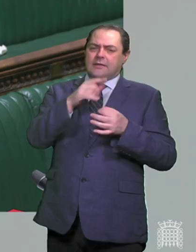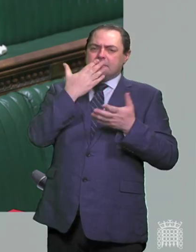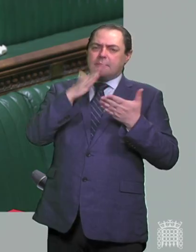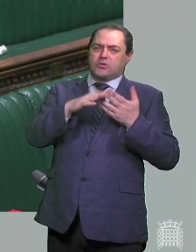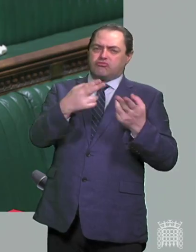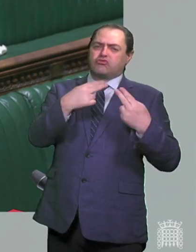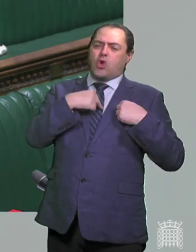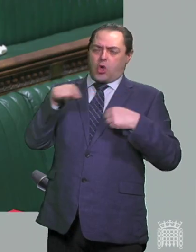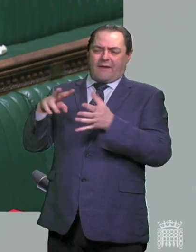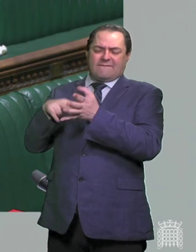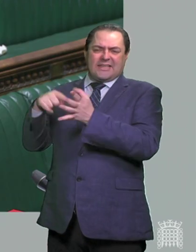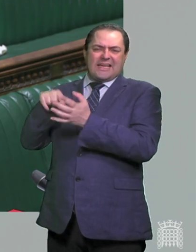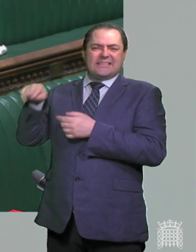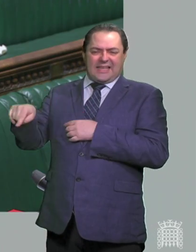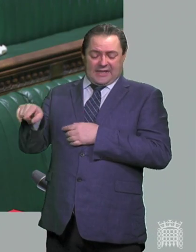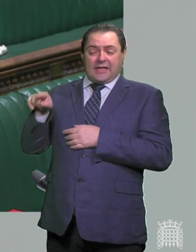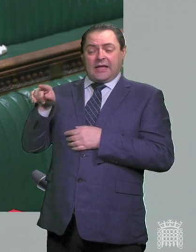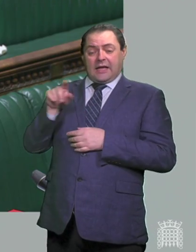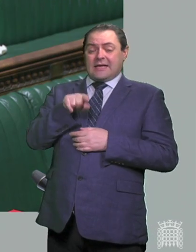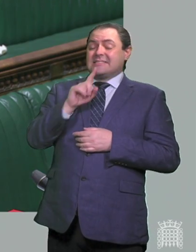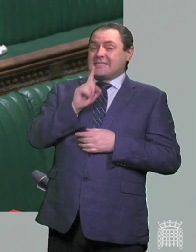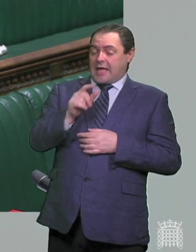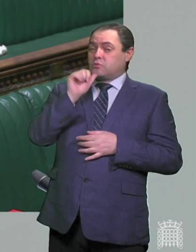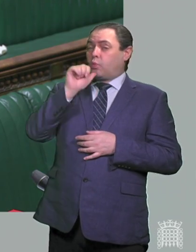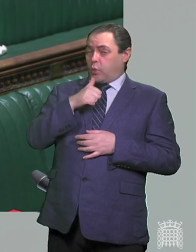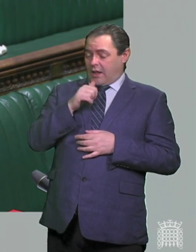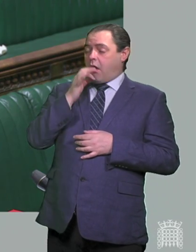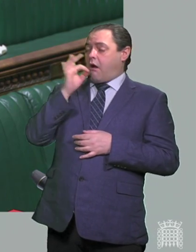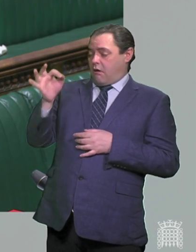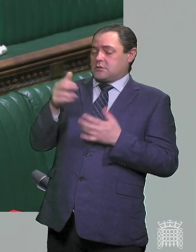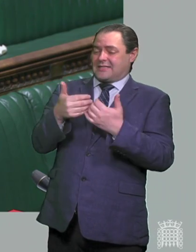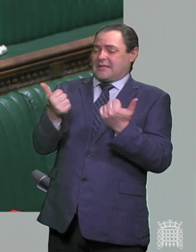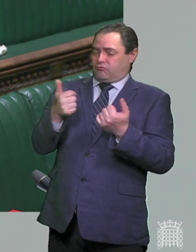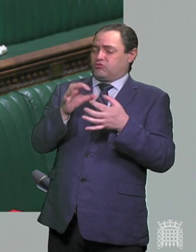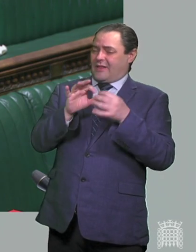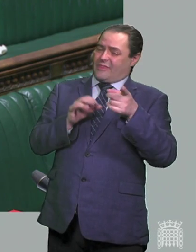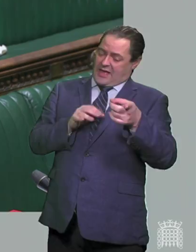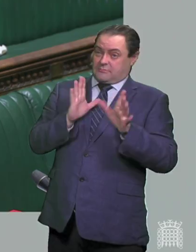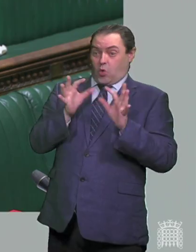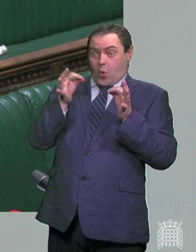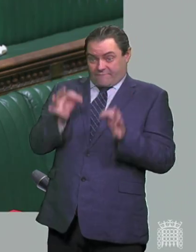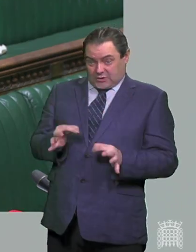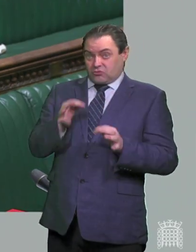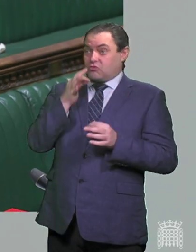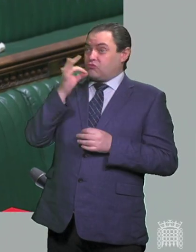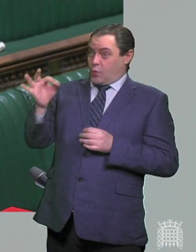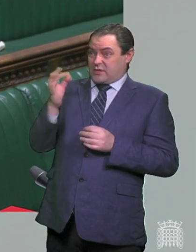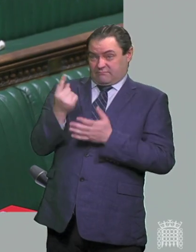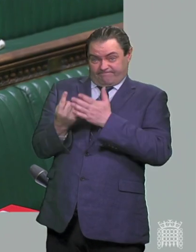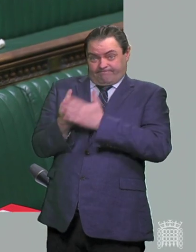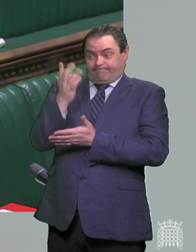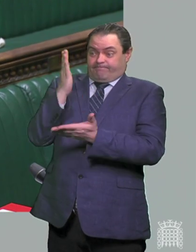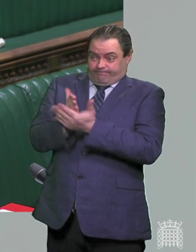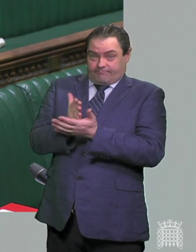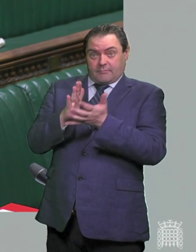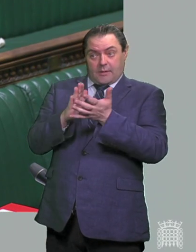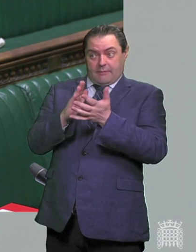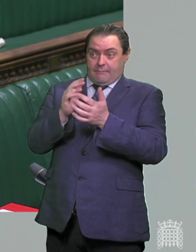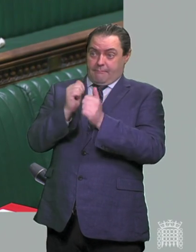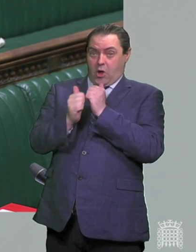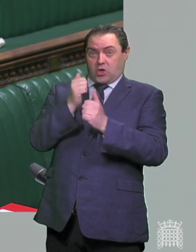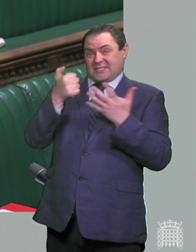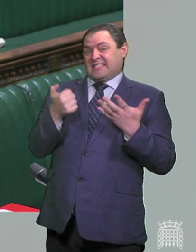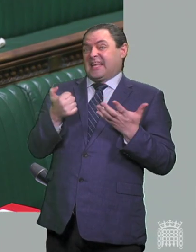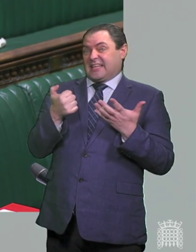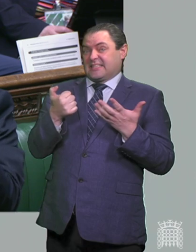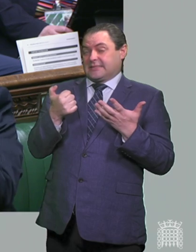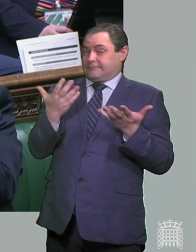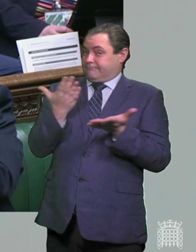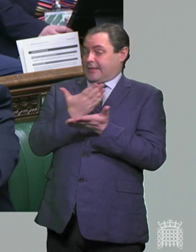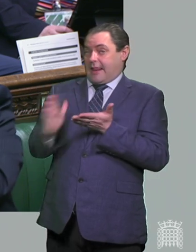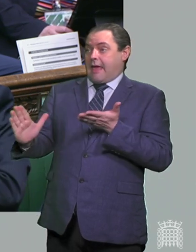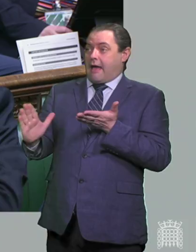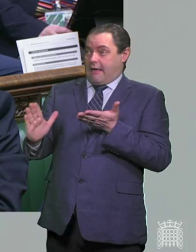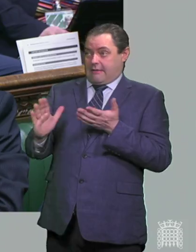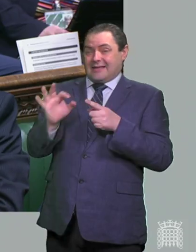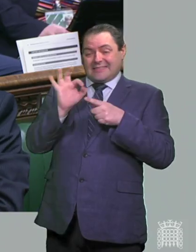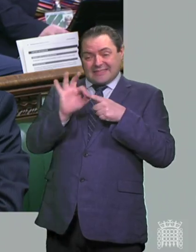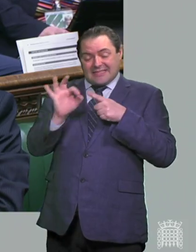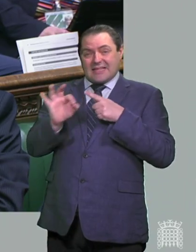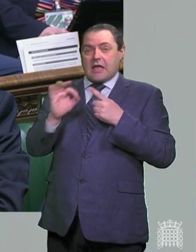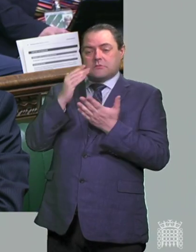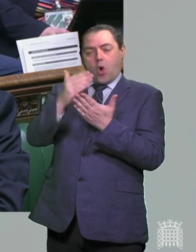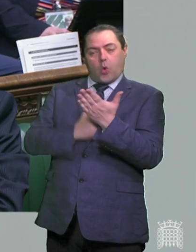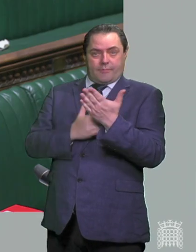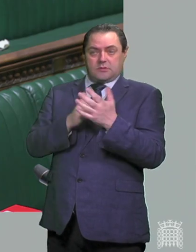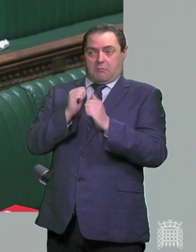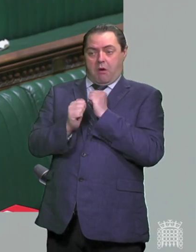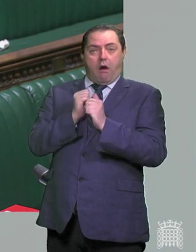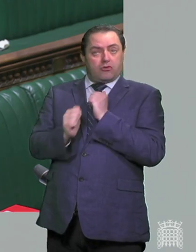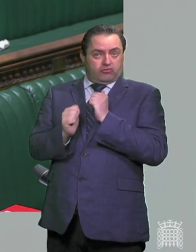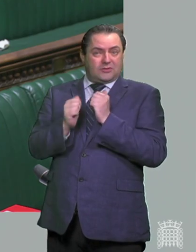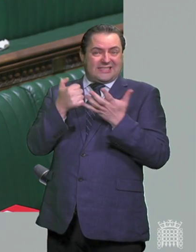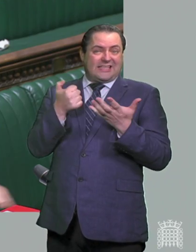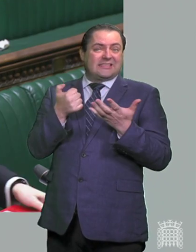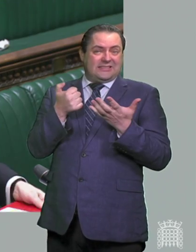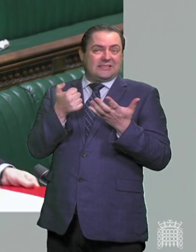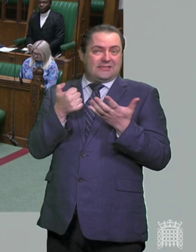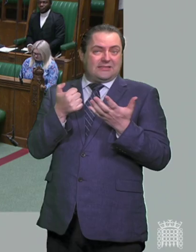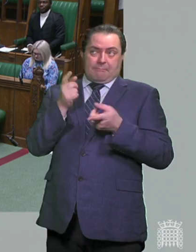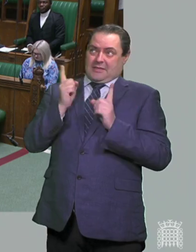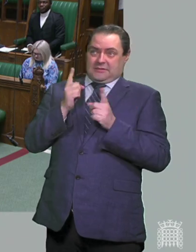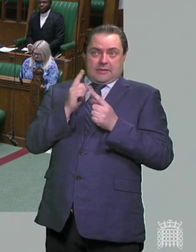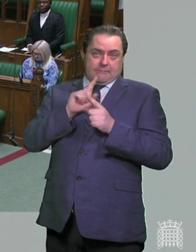The letter mentioned that an exemption request would be coming forward, but the official request was made on 6 March—there is no question about that—and the detailed arguments were laid out on 6 March at the ministerial meeting.